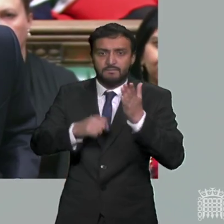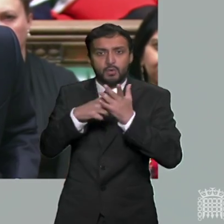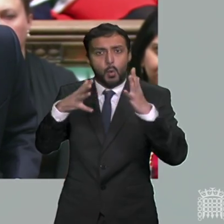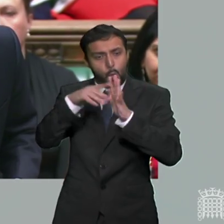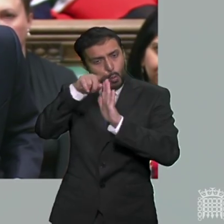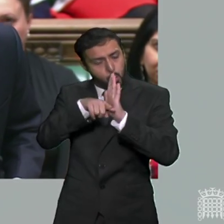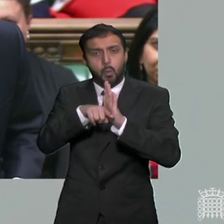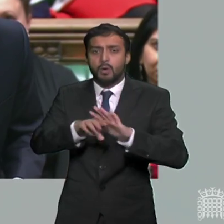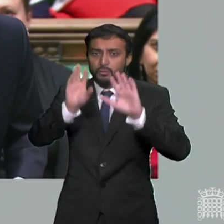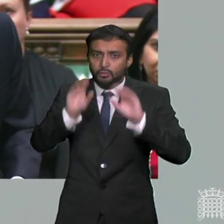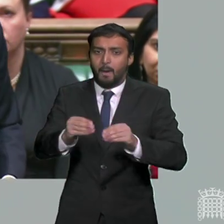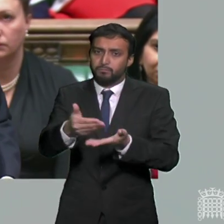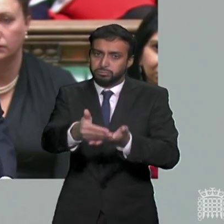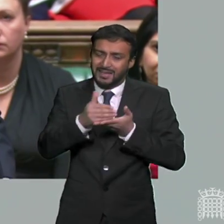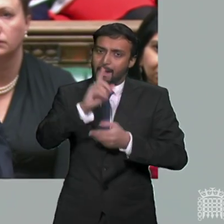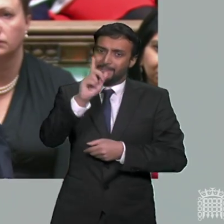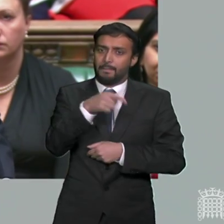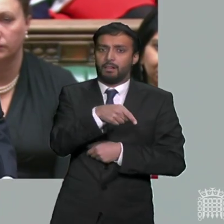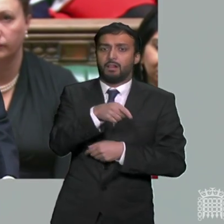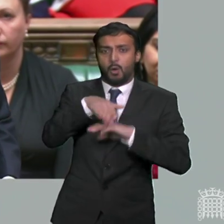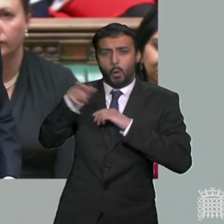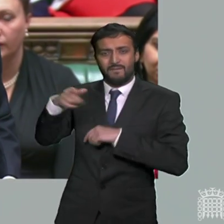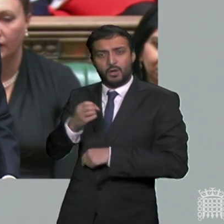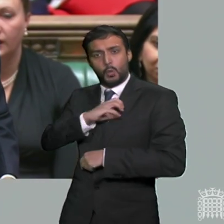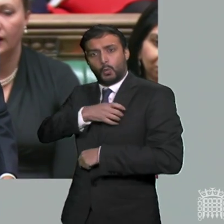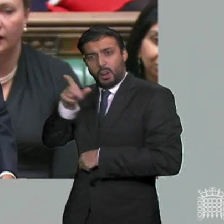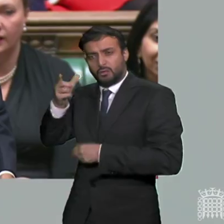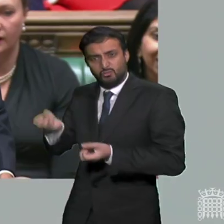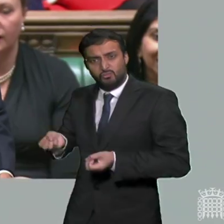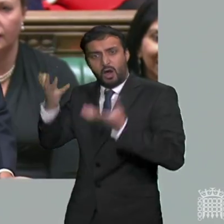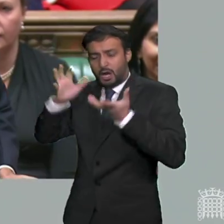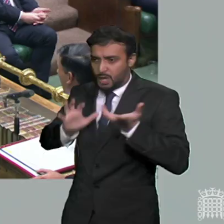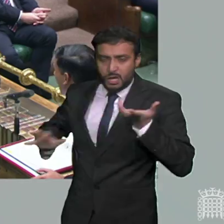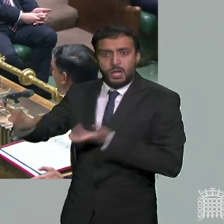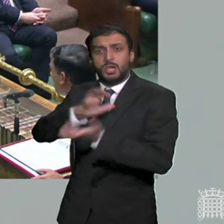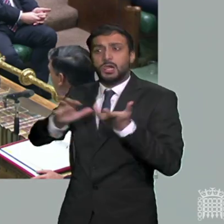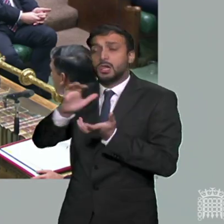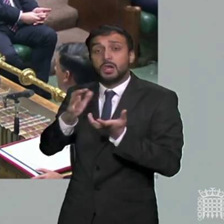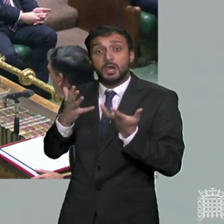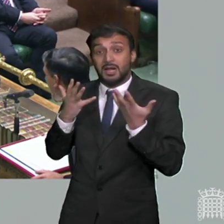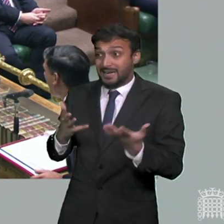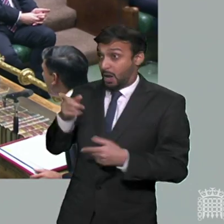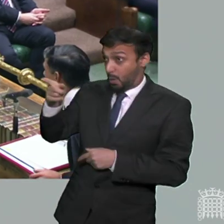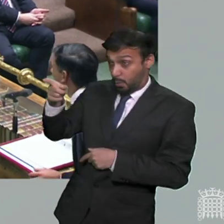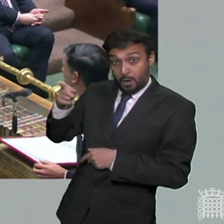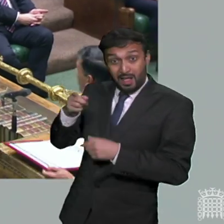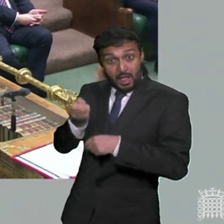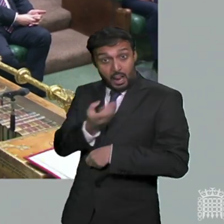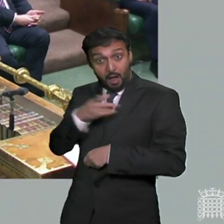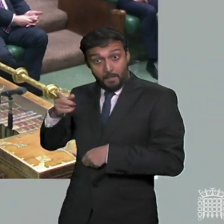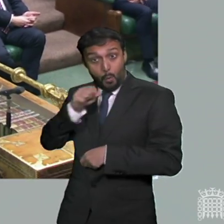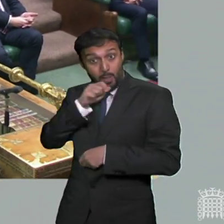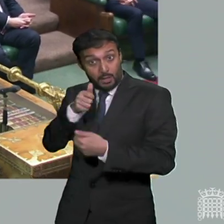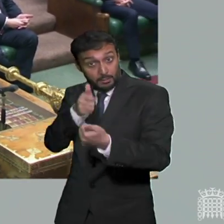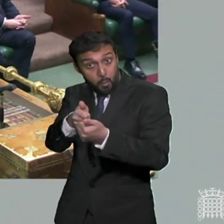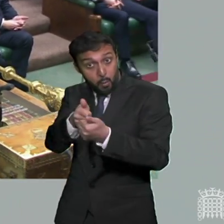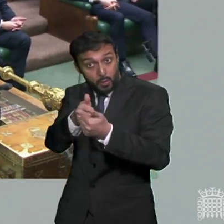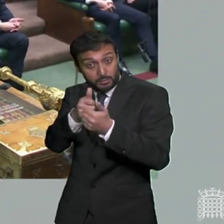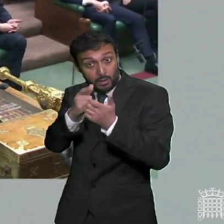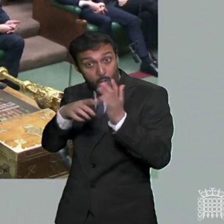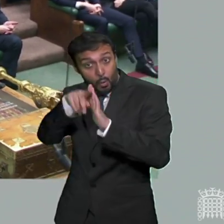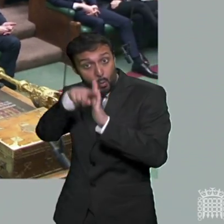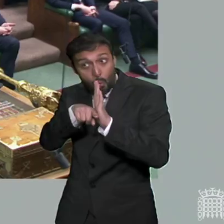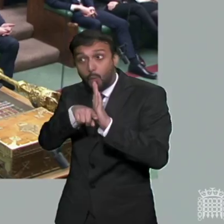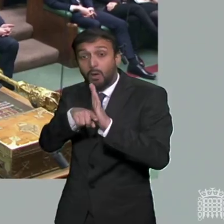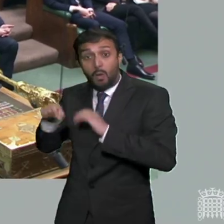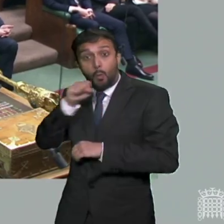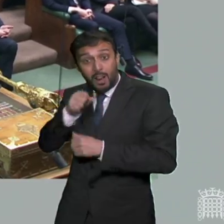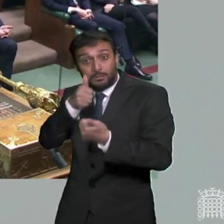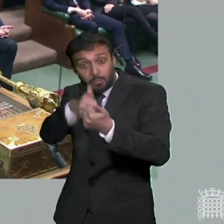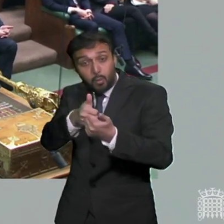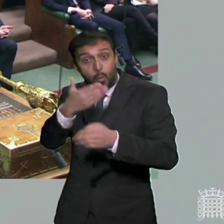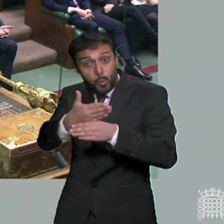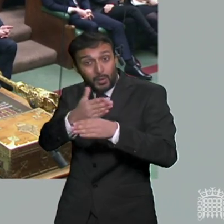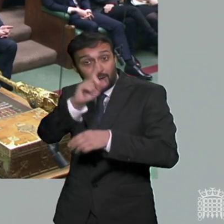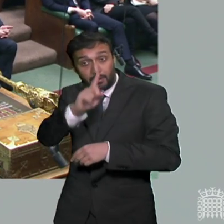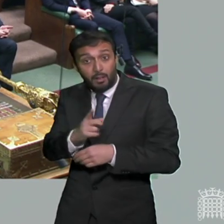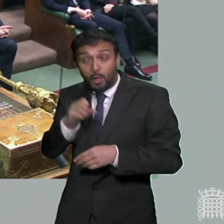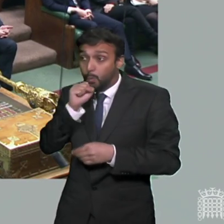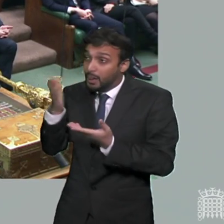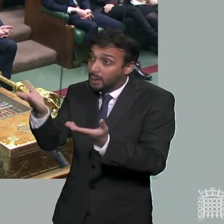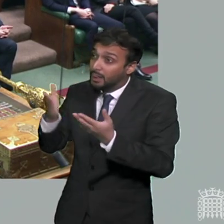That is the legislation he is asking about. Will he now confirm that he will stand up for working people and that he and his party will back that legislation?